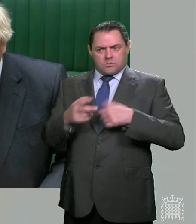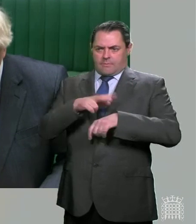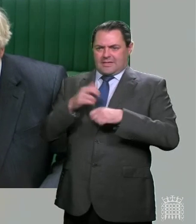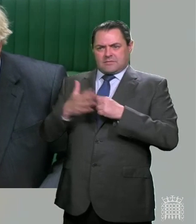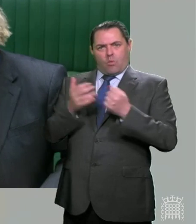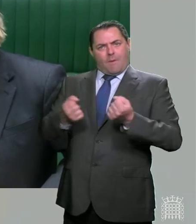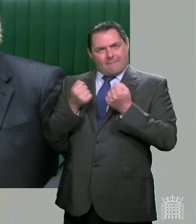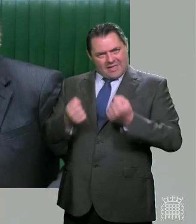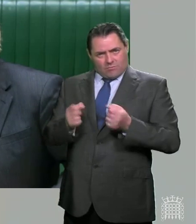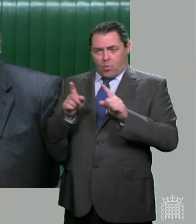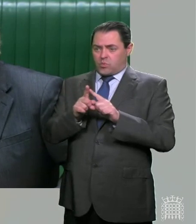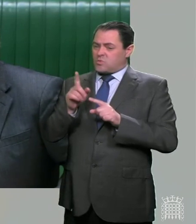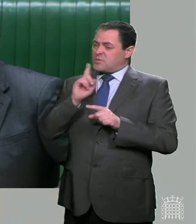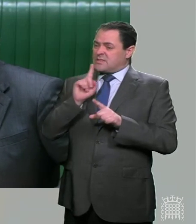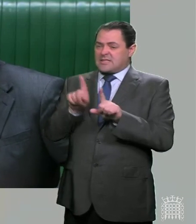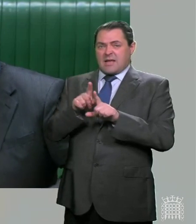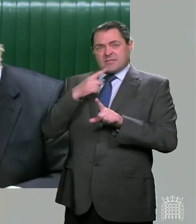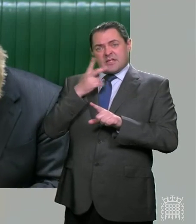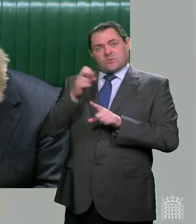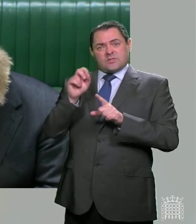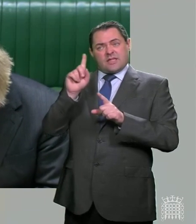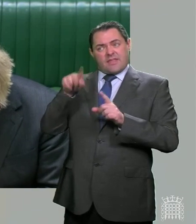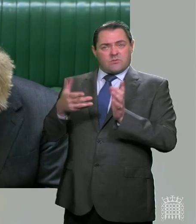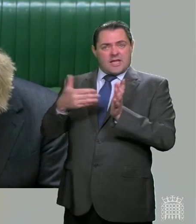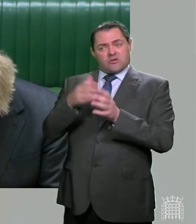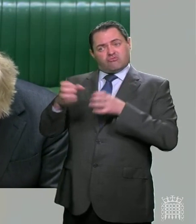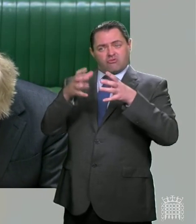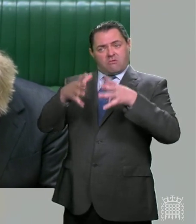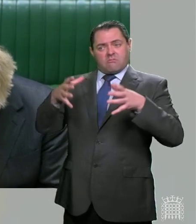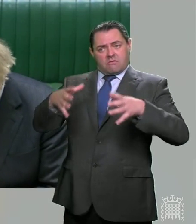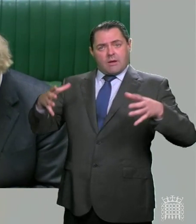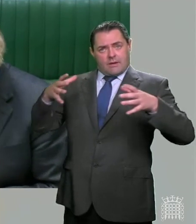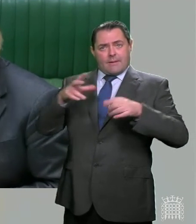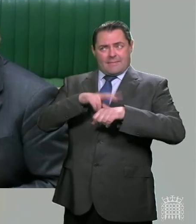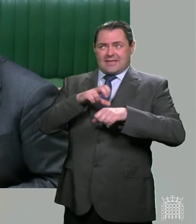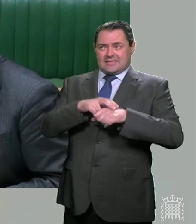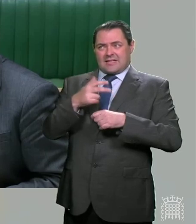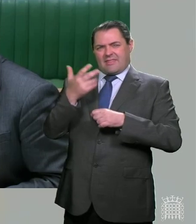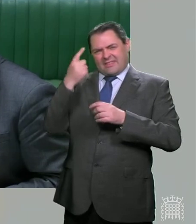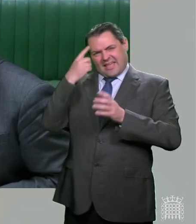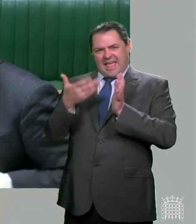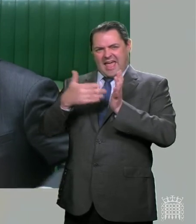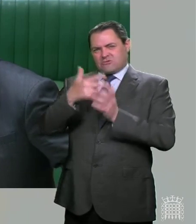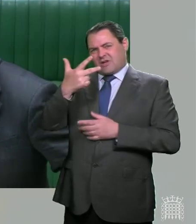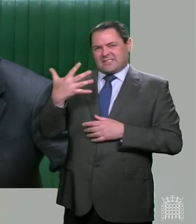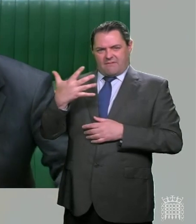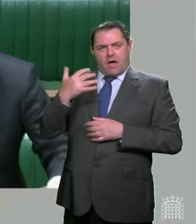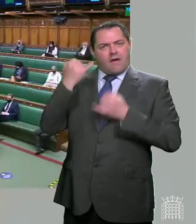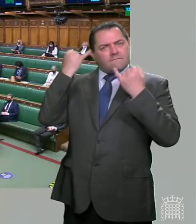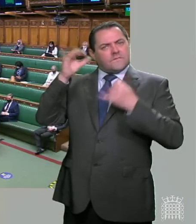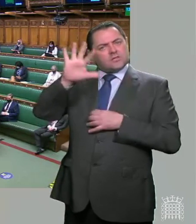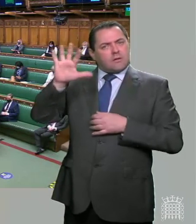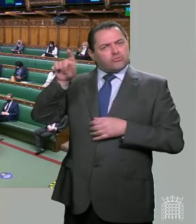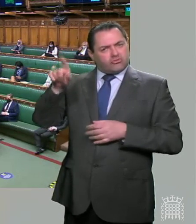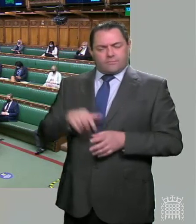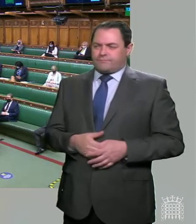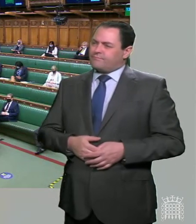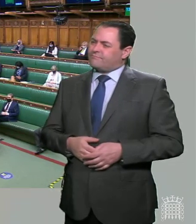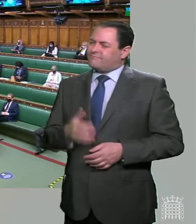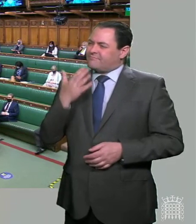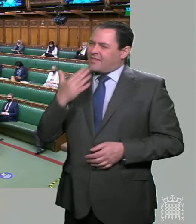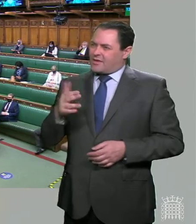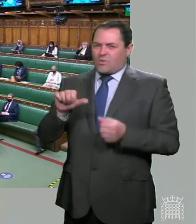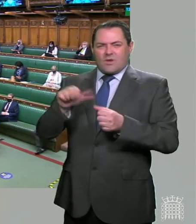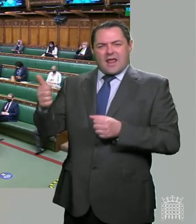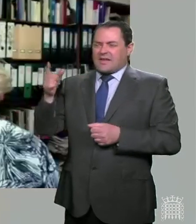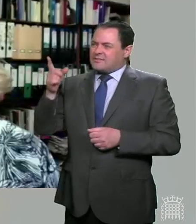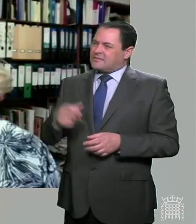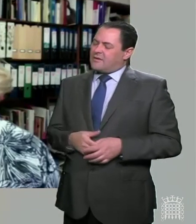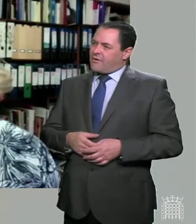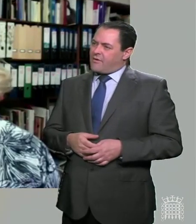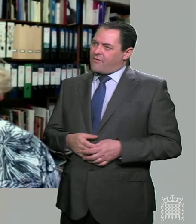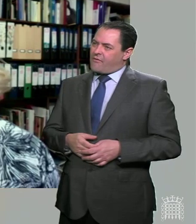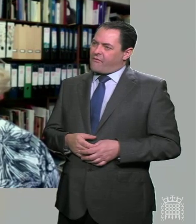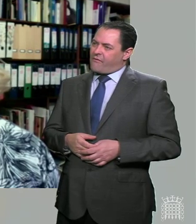As I say, we are also recruiting 20,000 more police, including, she will be pleased to know, an additional 85 in Derbyshire.